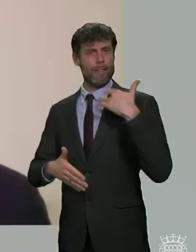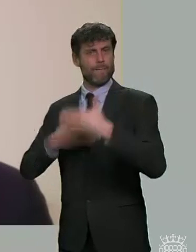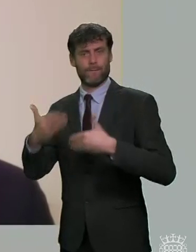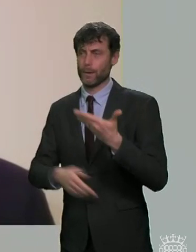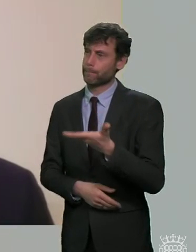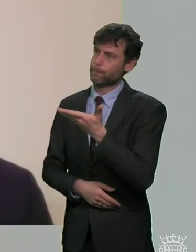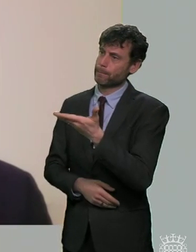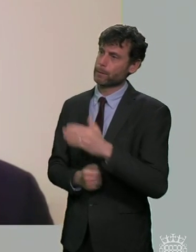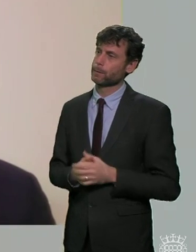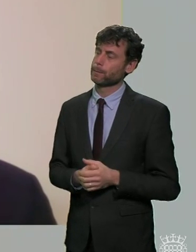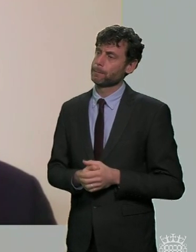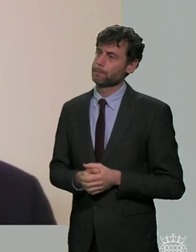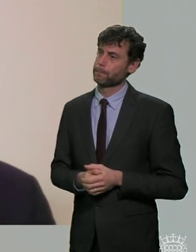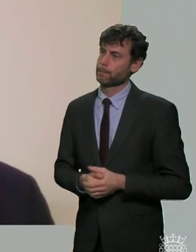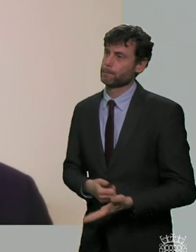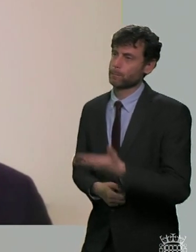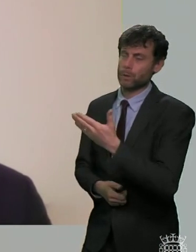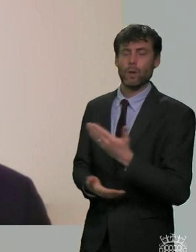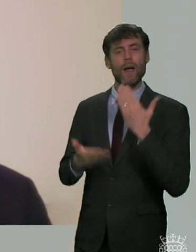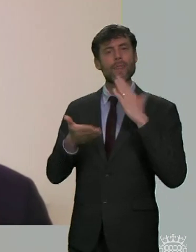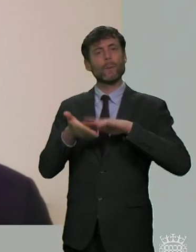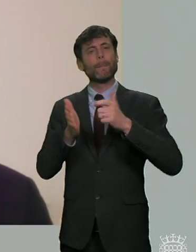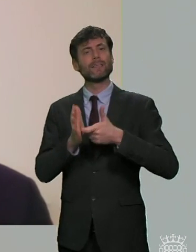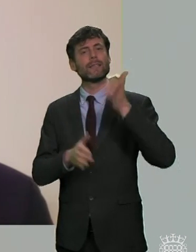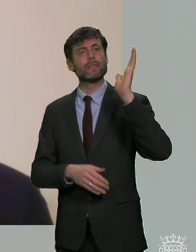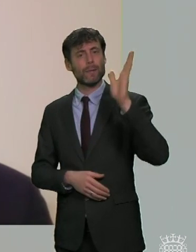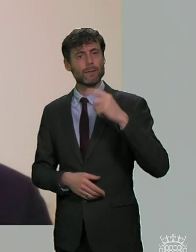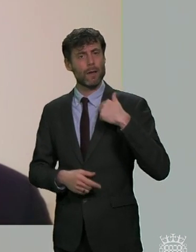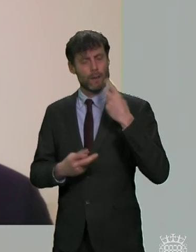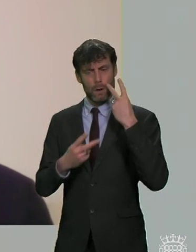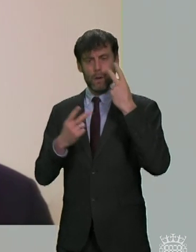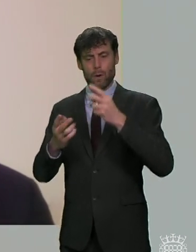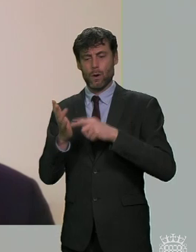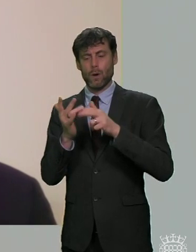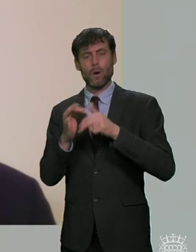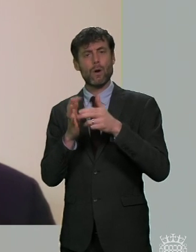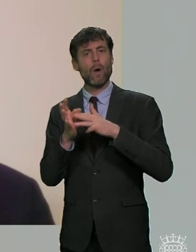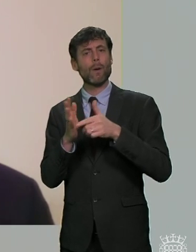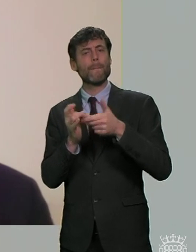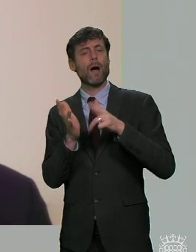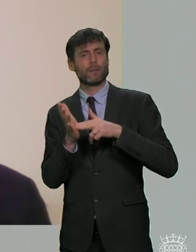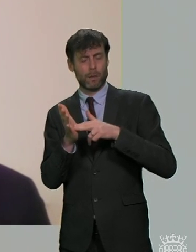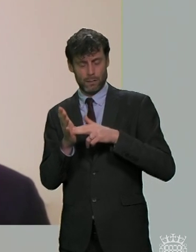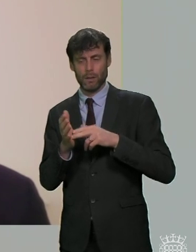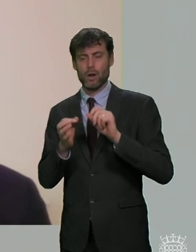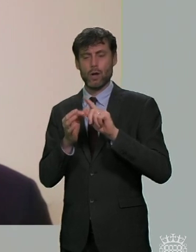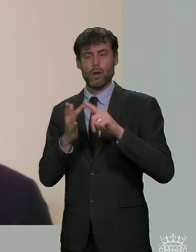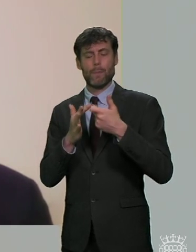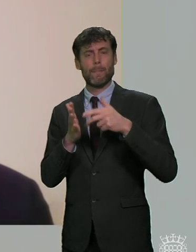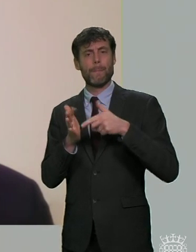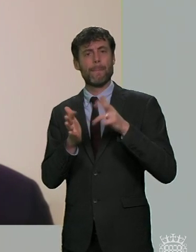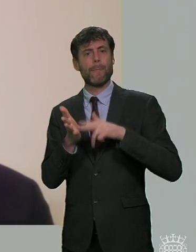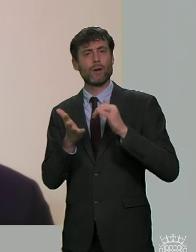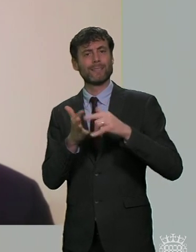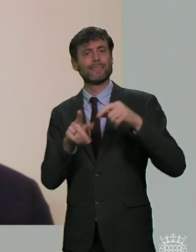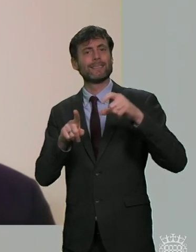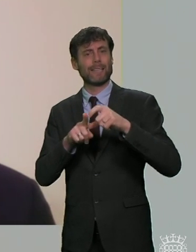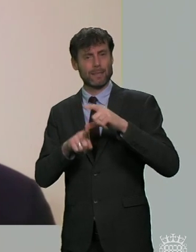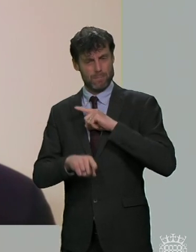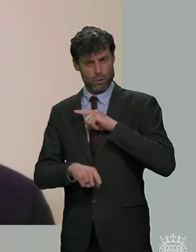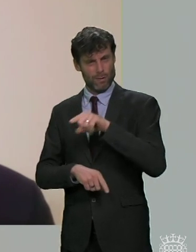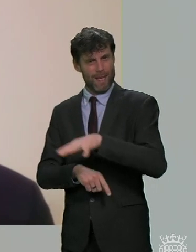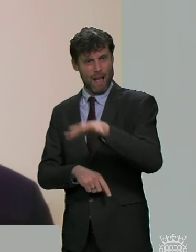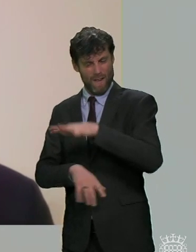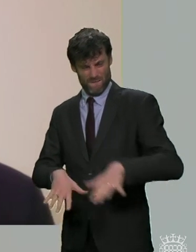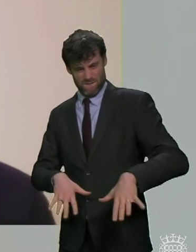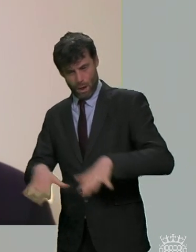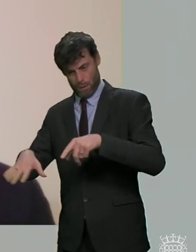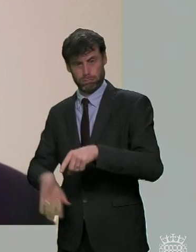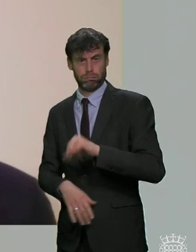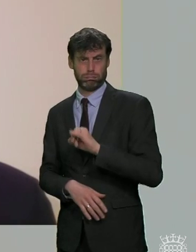I recently visited Long Marston, Bovingdon, Rickmansworth and Berkhamsted to see the damage that flooding caused to our communities at first hand.